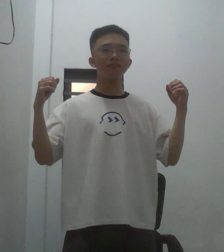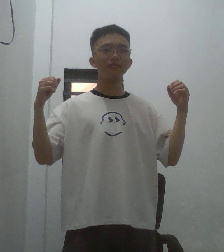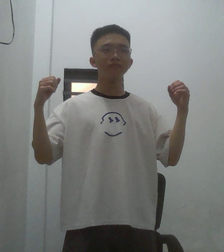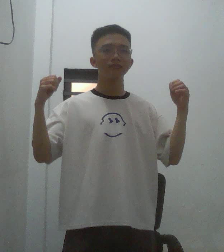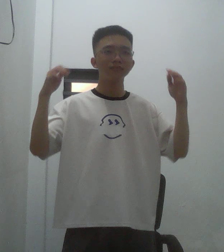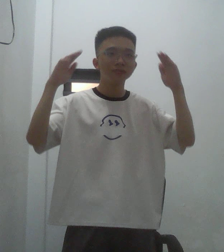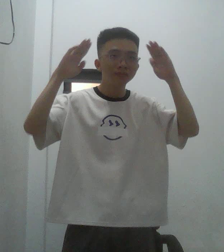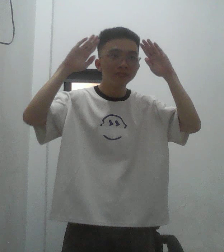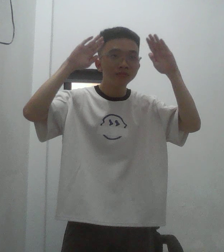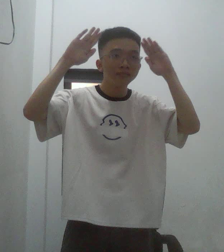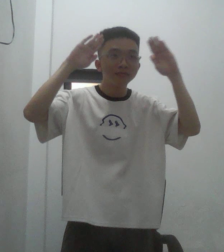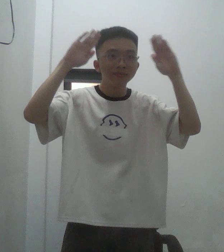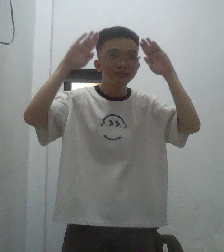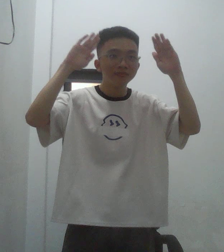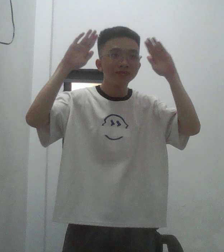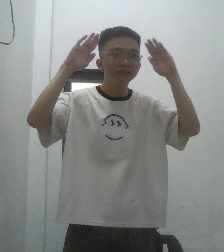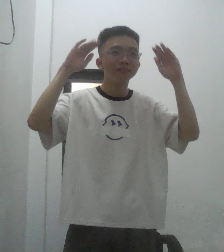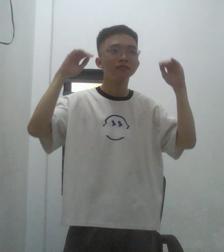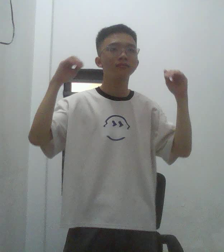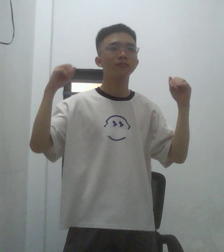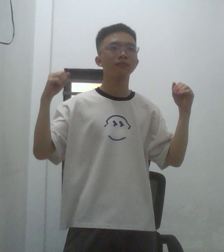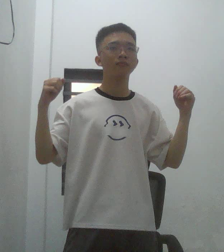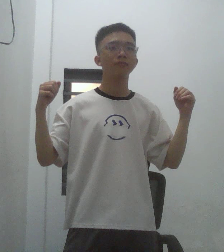xin chao